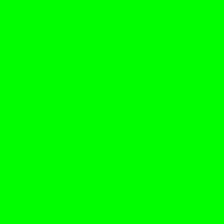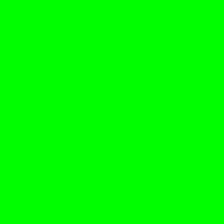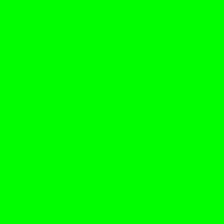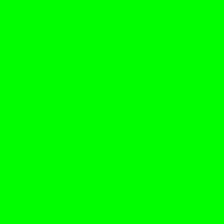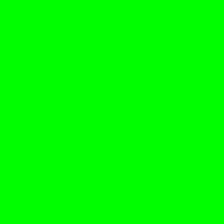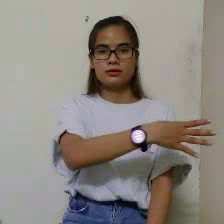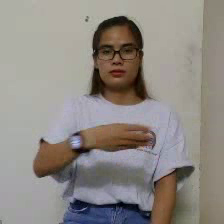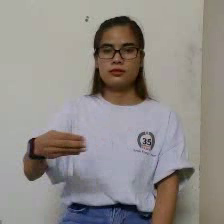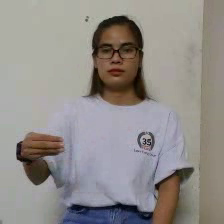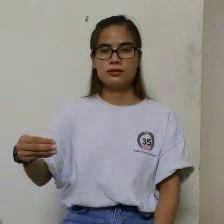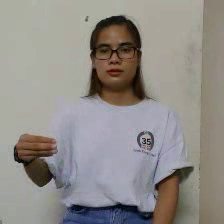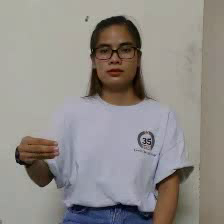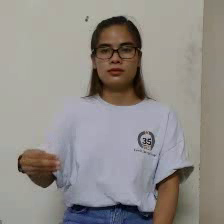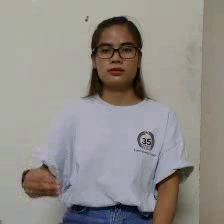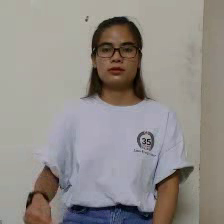Lây bệnh